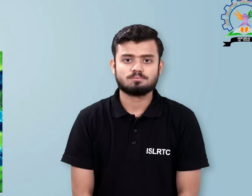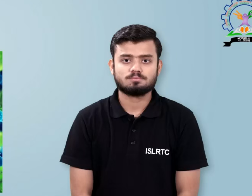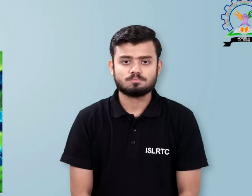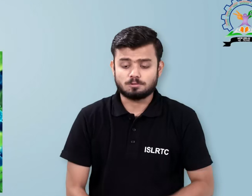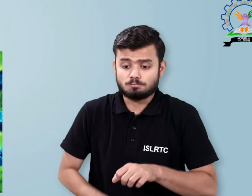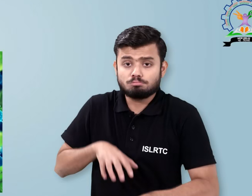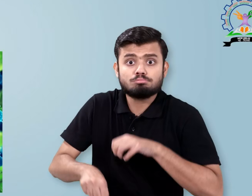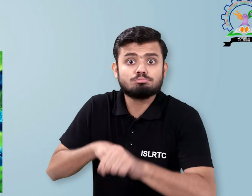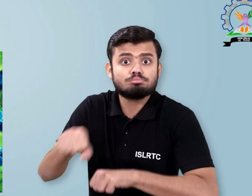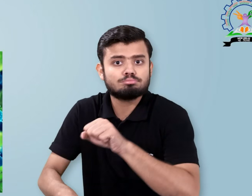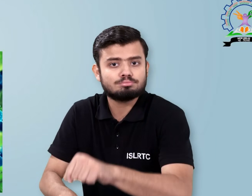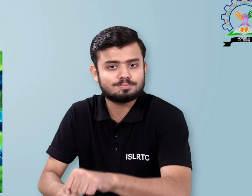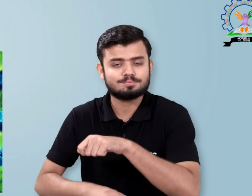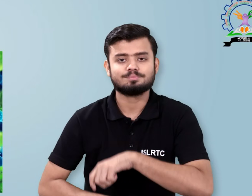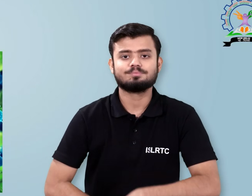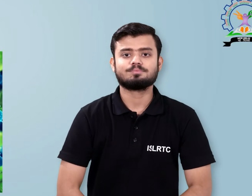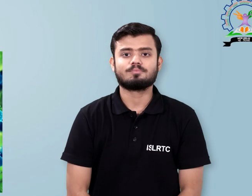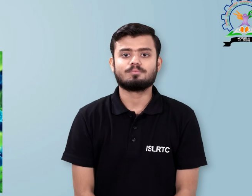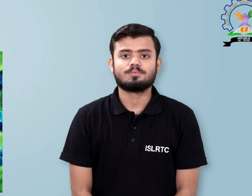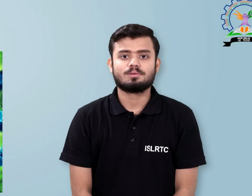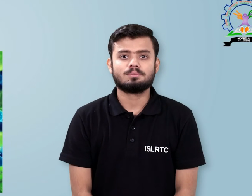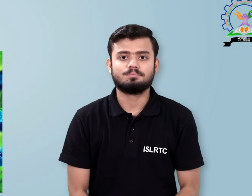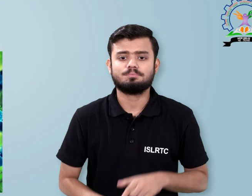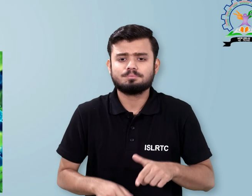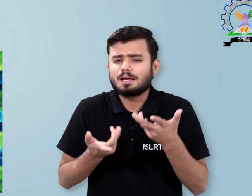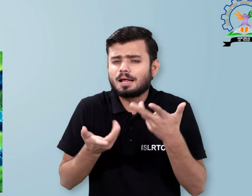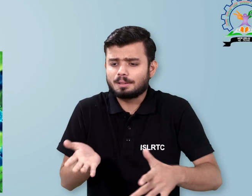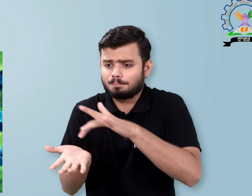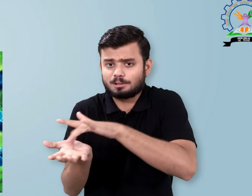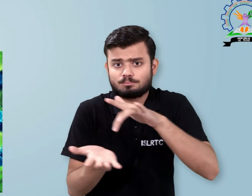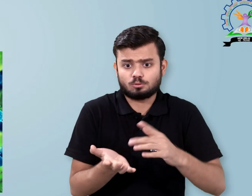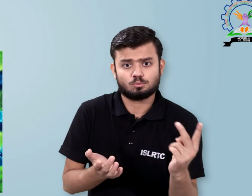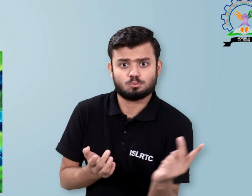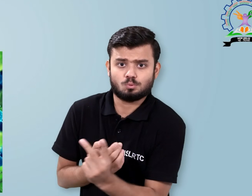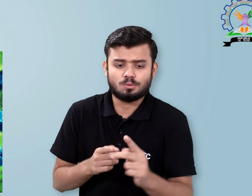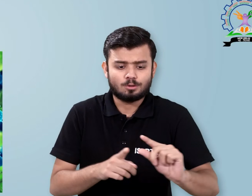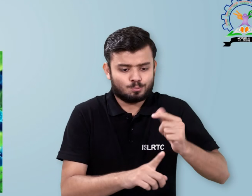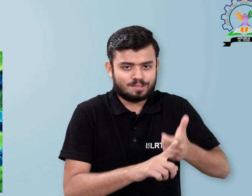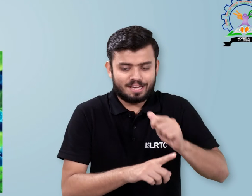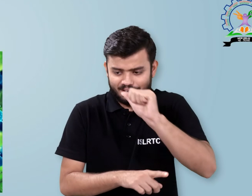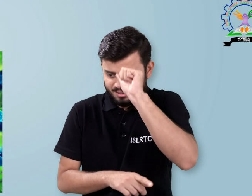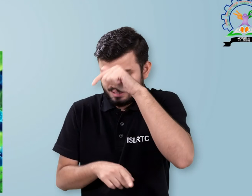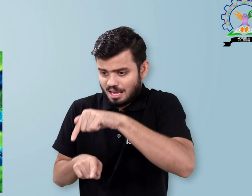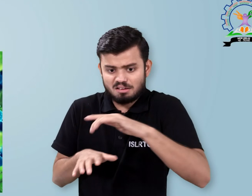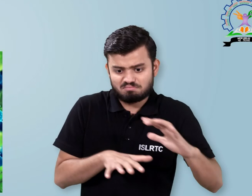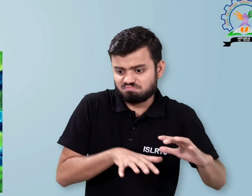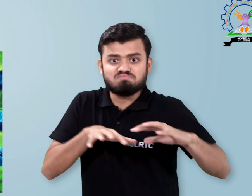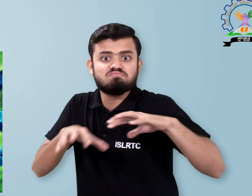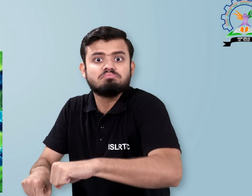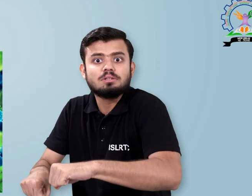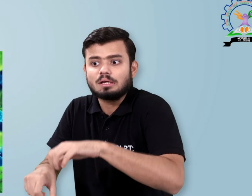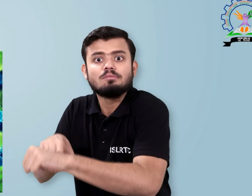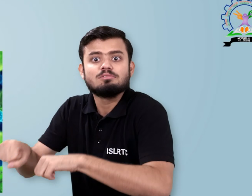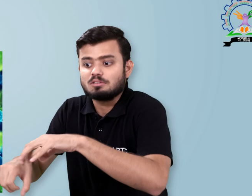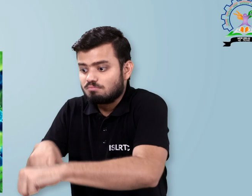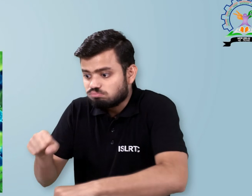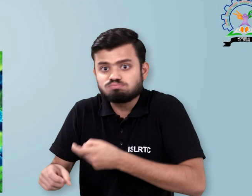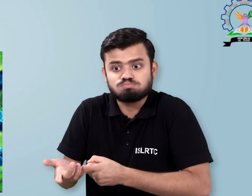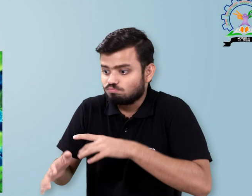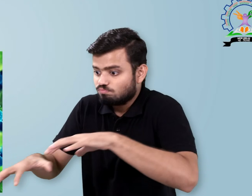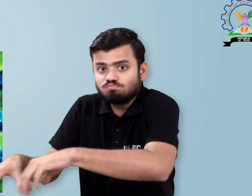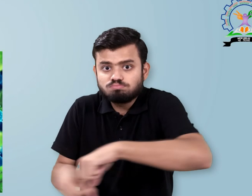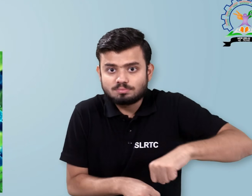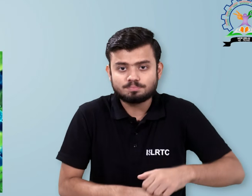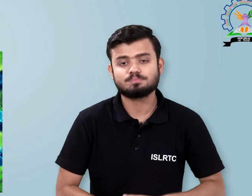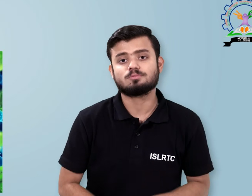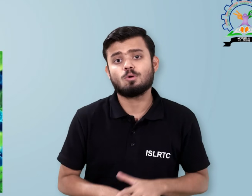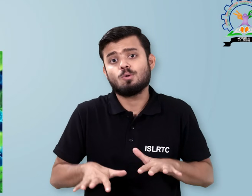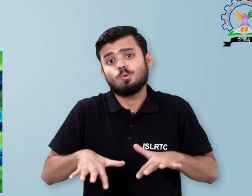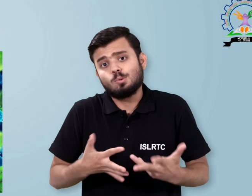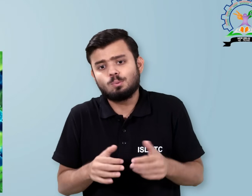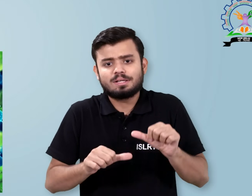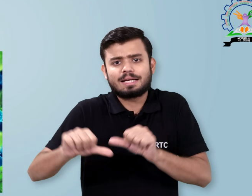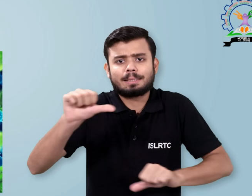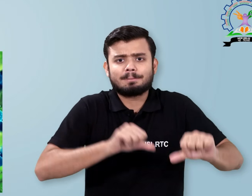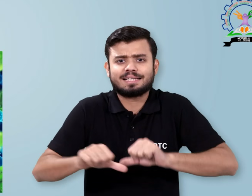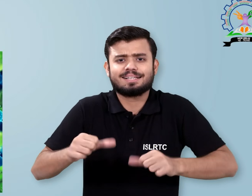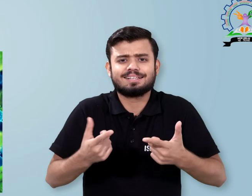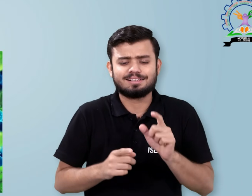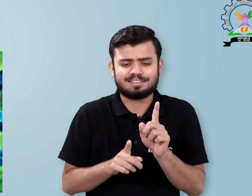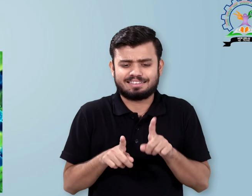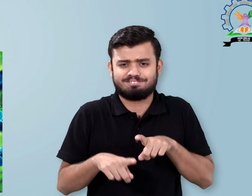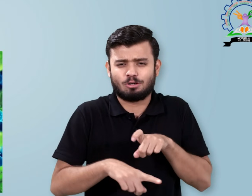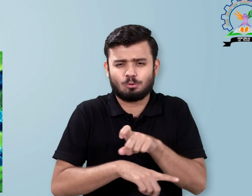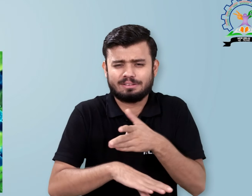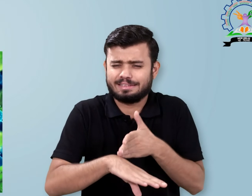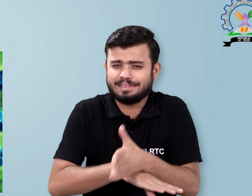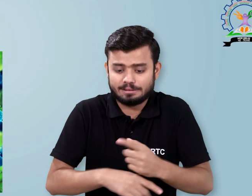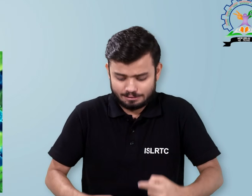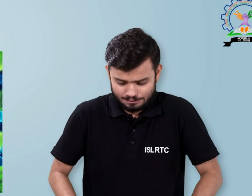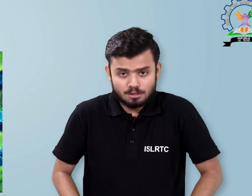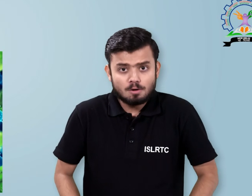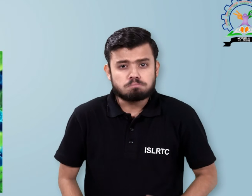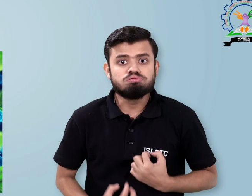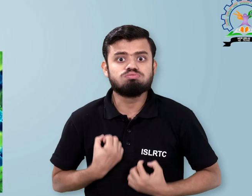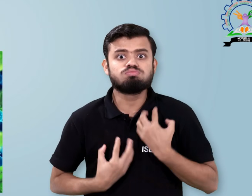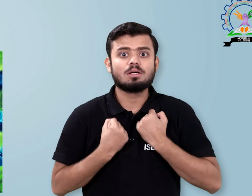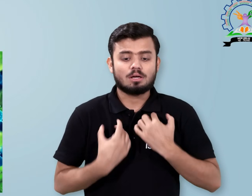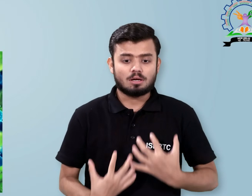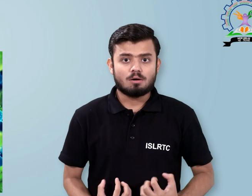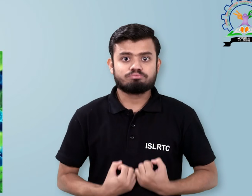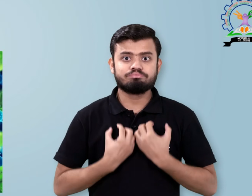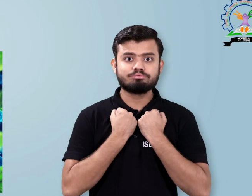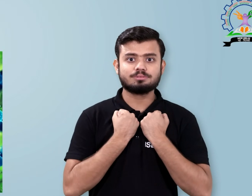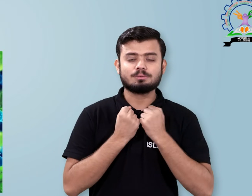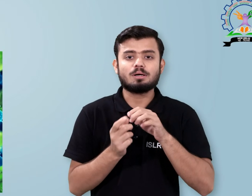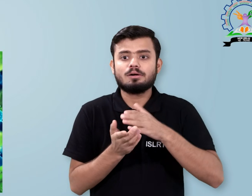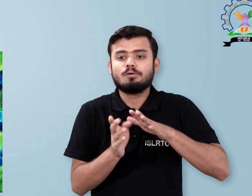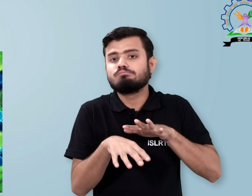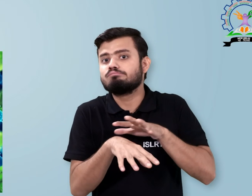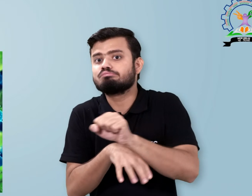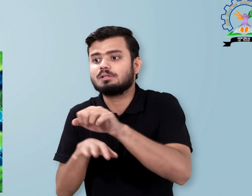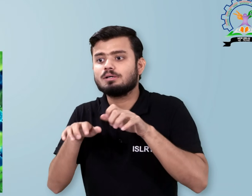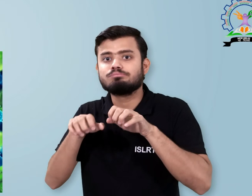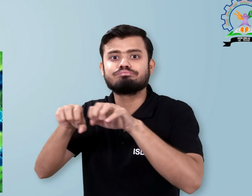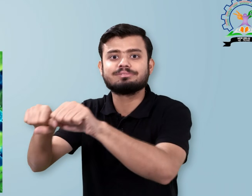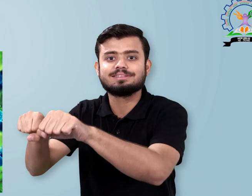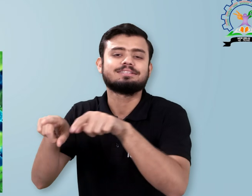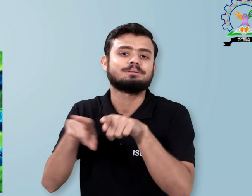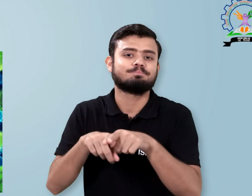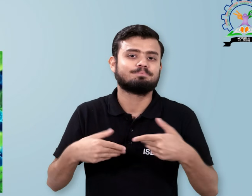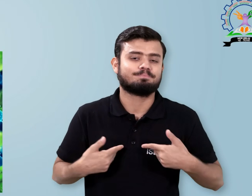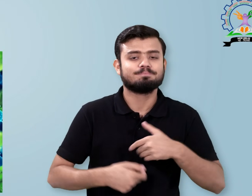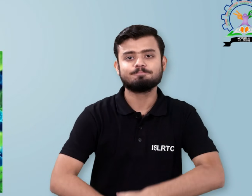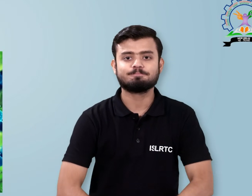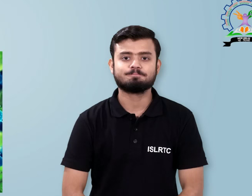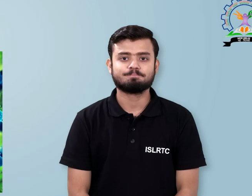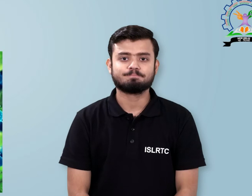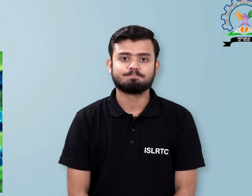Colonization The act of setting up a colony away from one's place of origin.